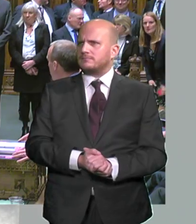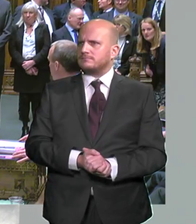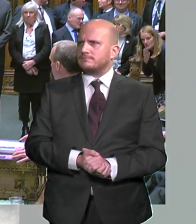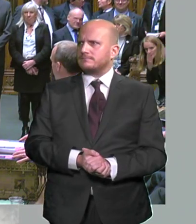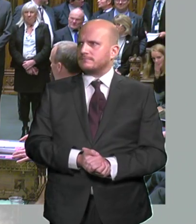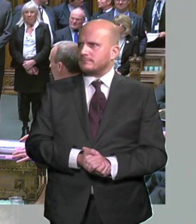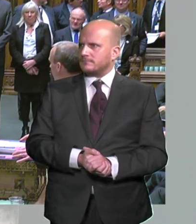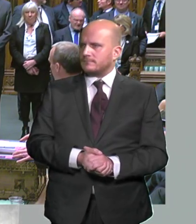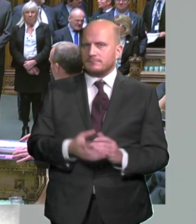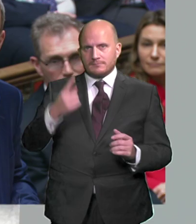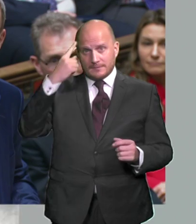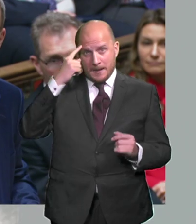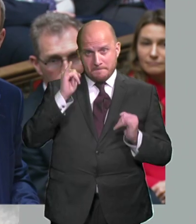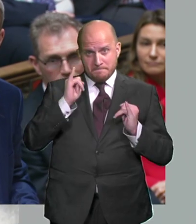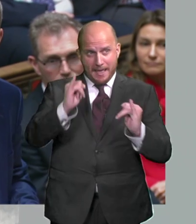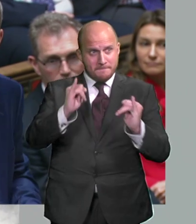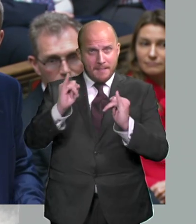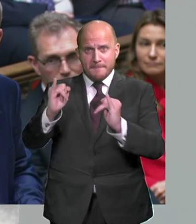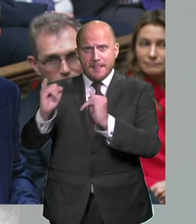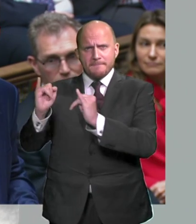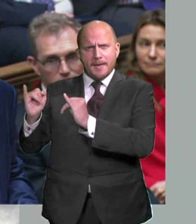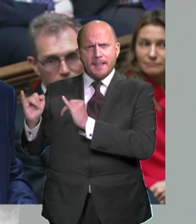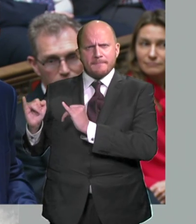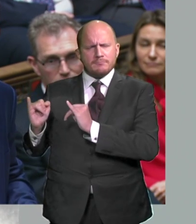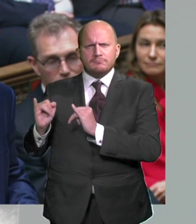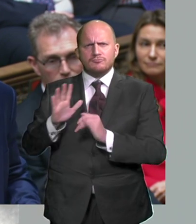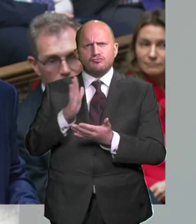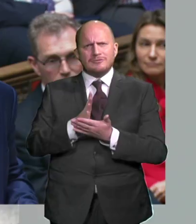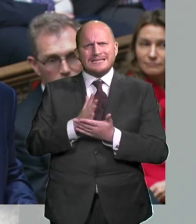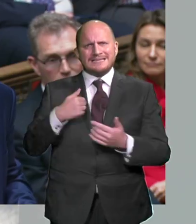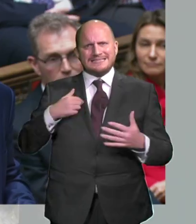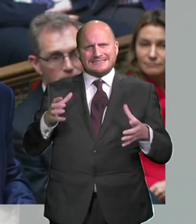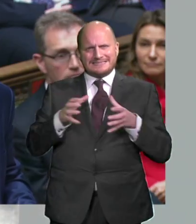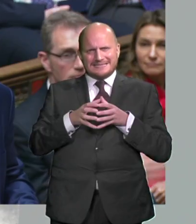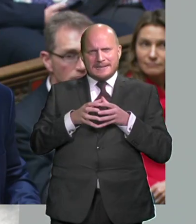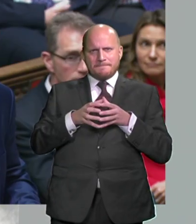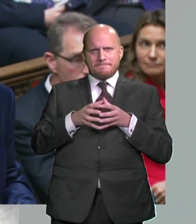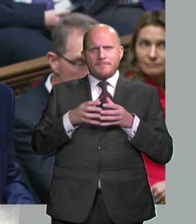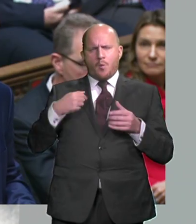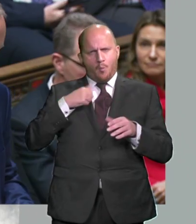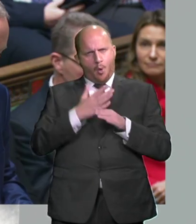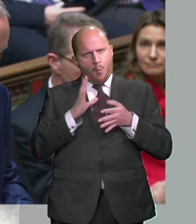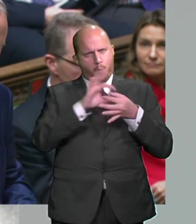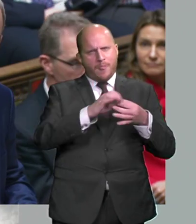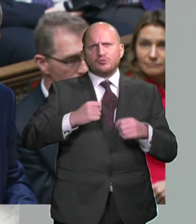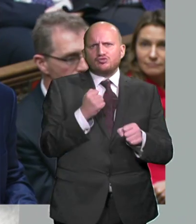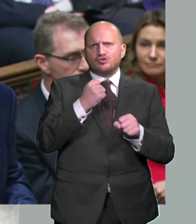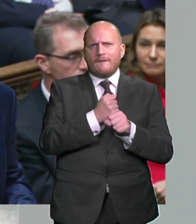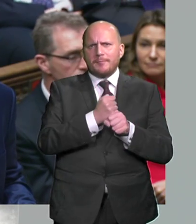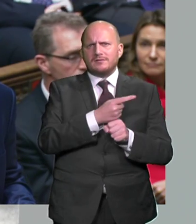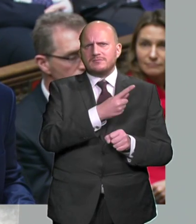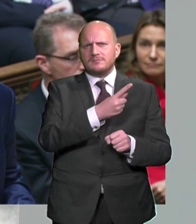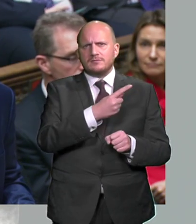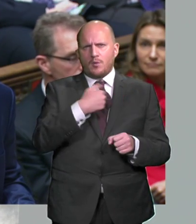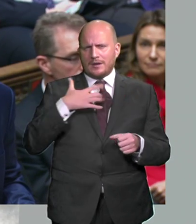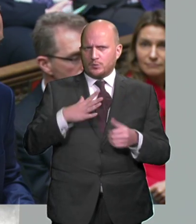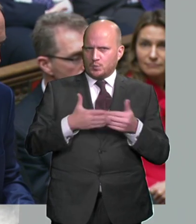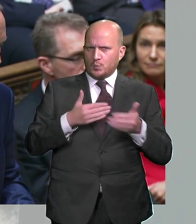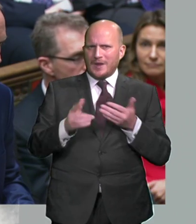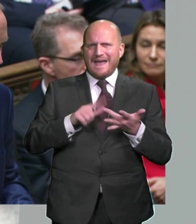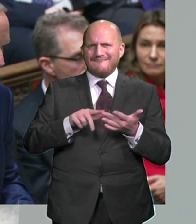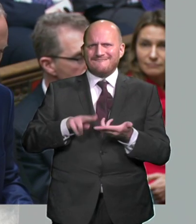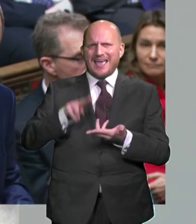It is not a matter of blaming anyone; it is a matter of a team effort and shared endeavour, working with the Scottish Government, to make sure that we get a grip on inflation, which is the No.